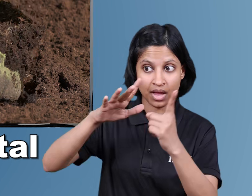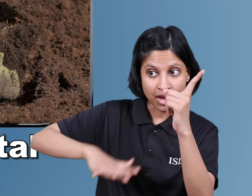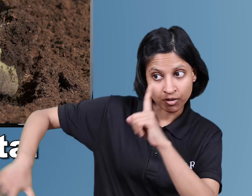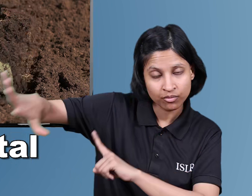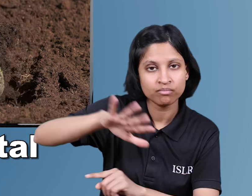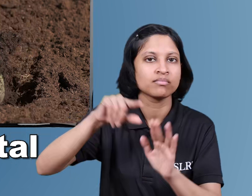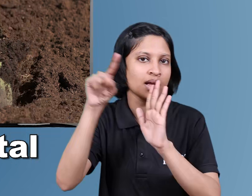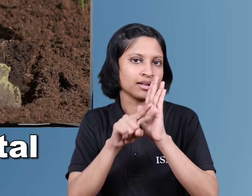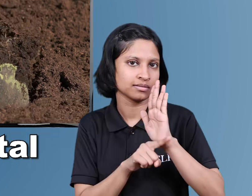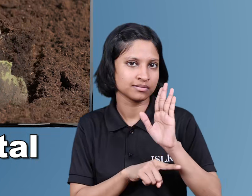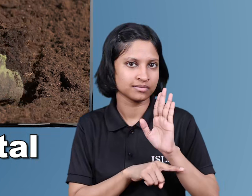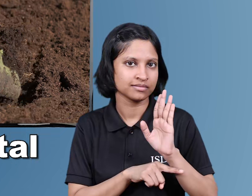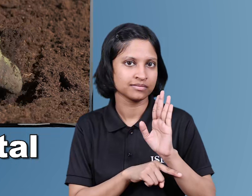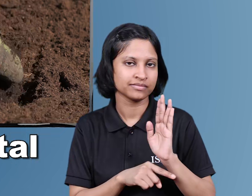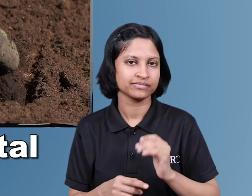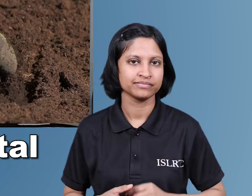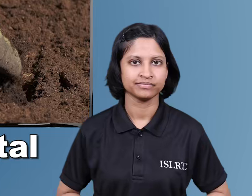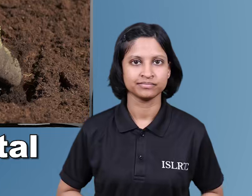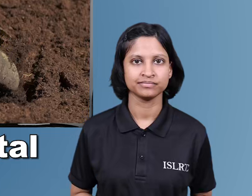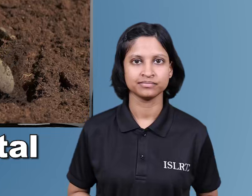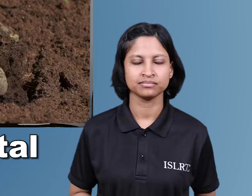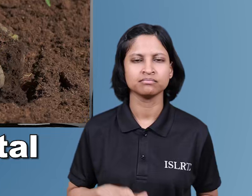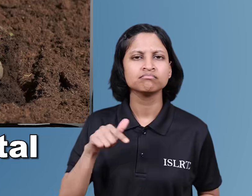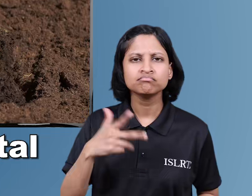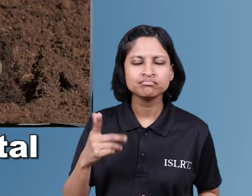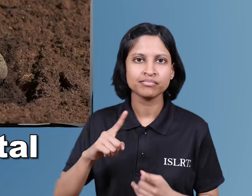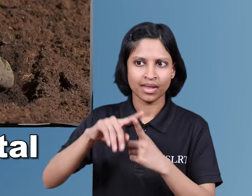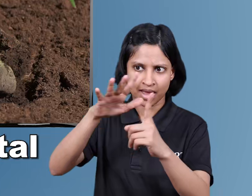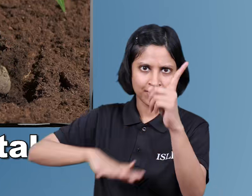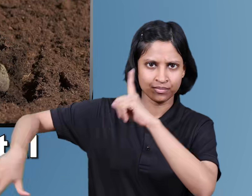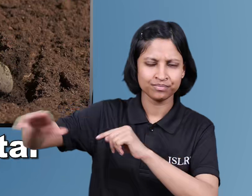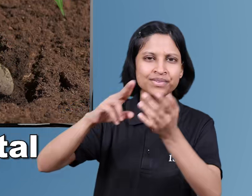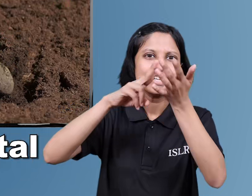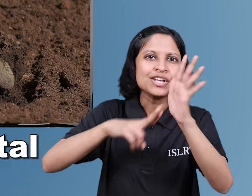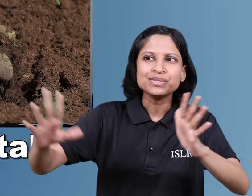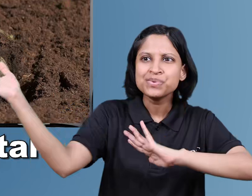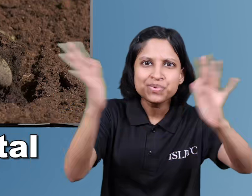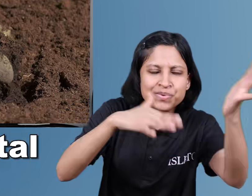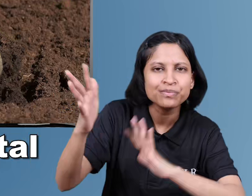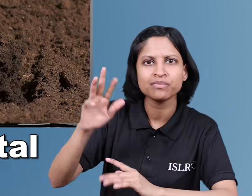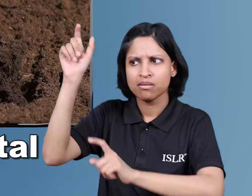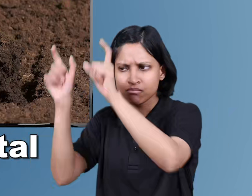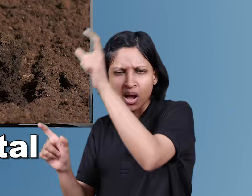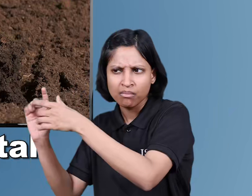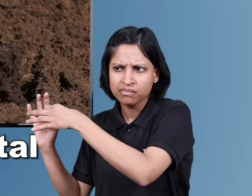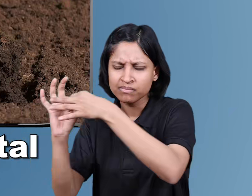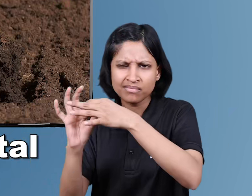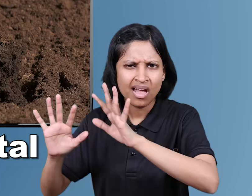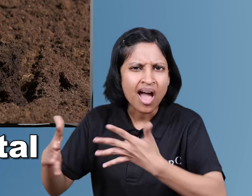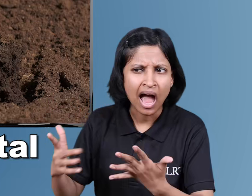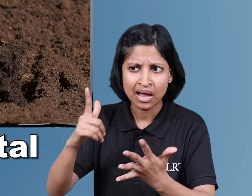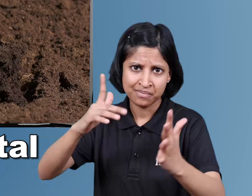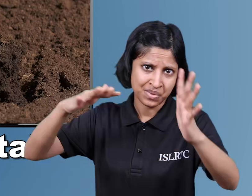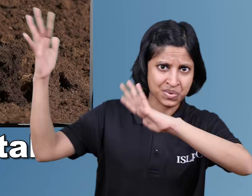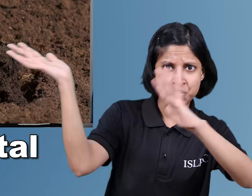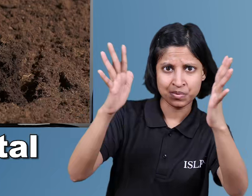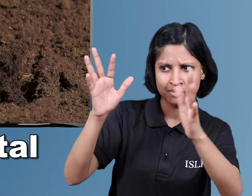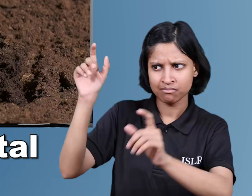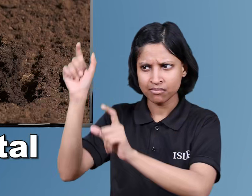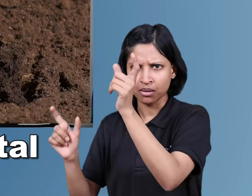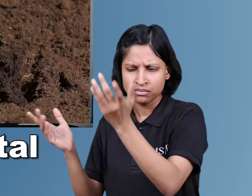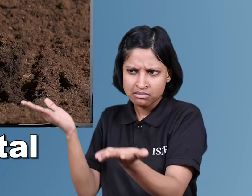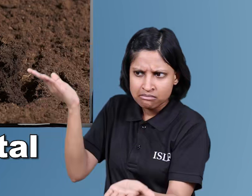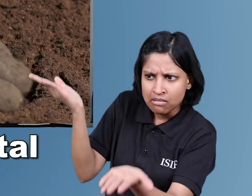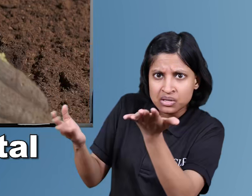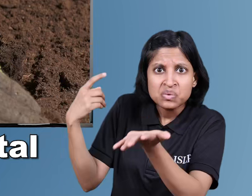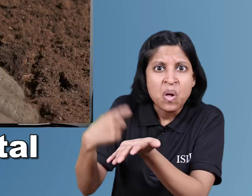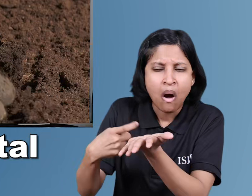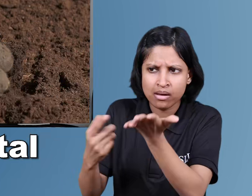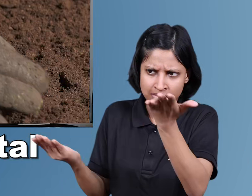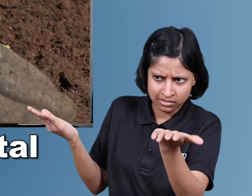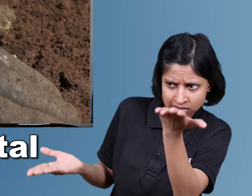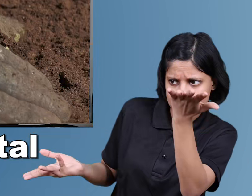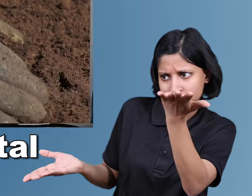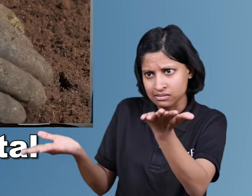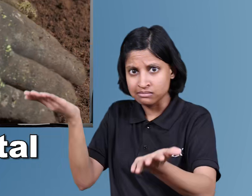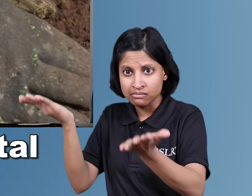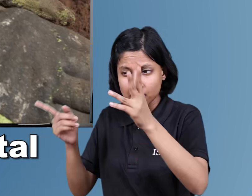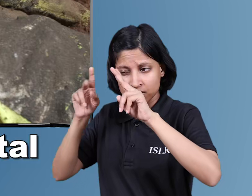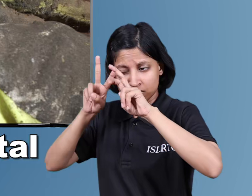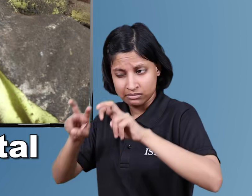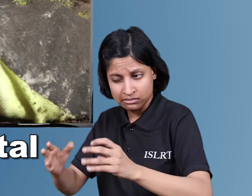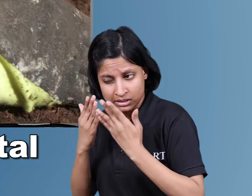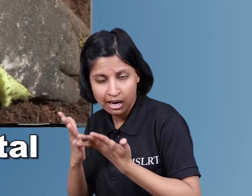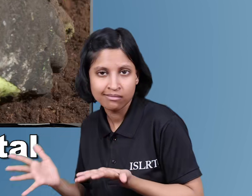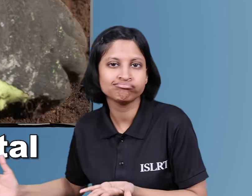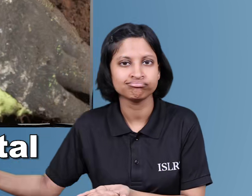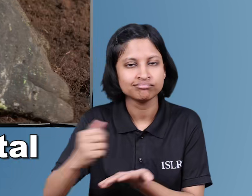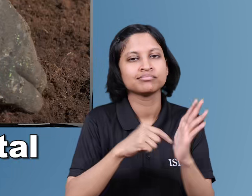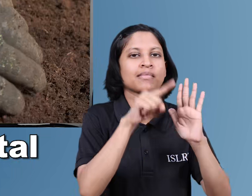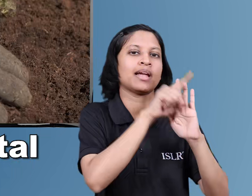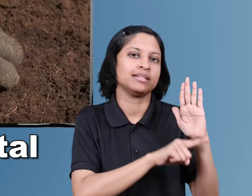Environmental ethics The study of moral principles relating to the environment and human interaction with it. It involves creating a balance between the two.